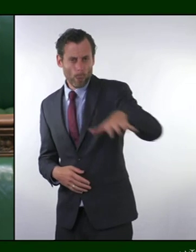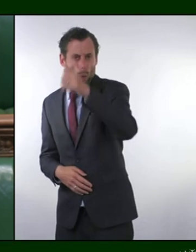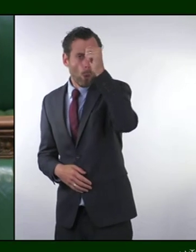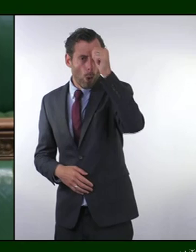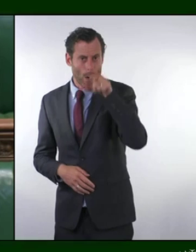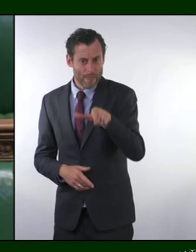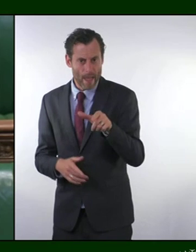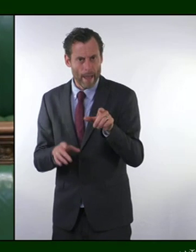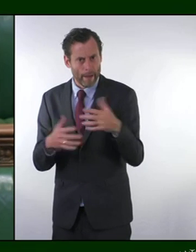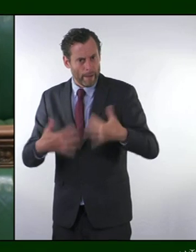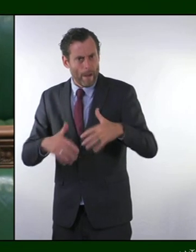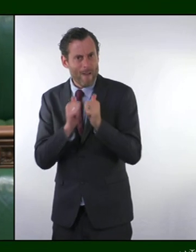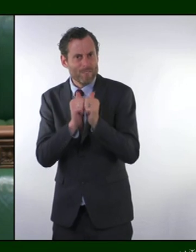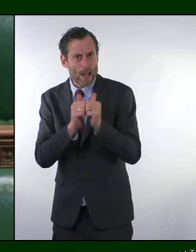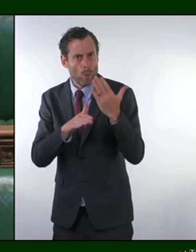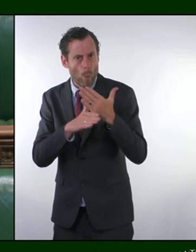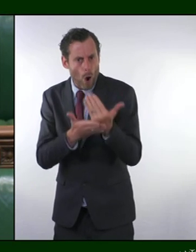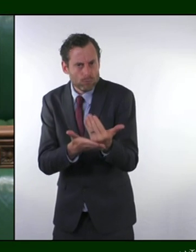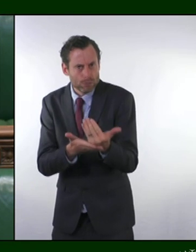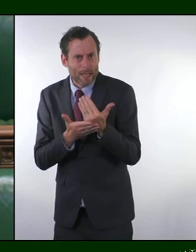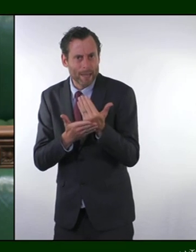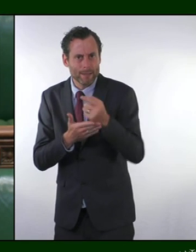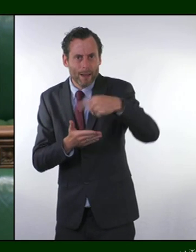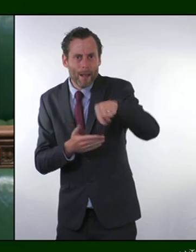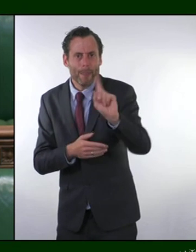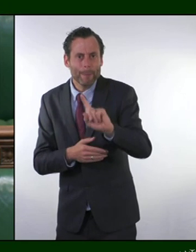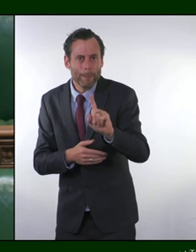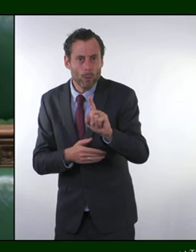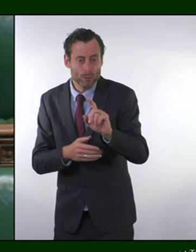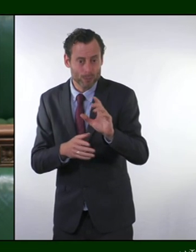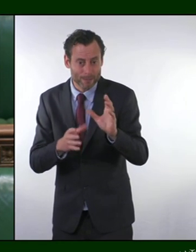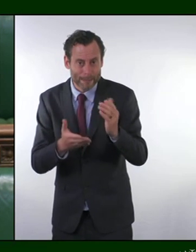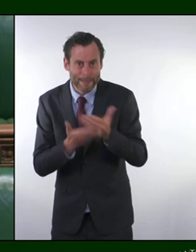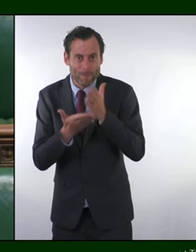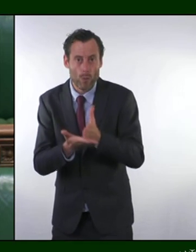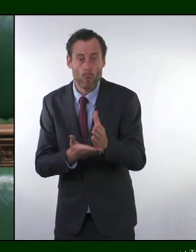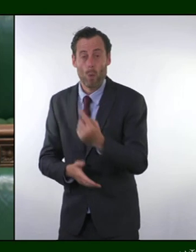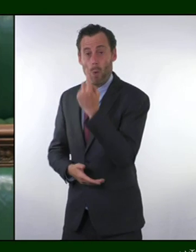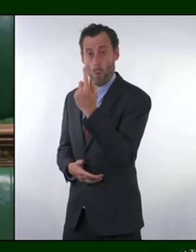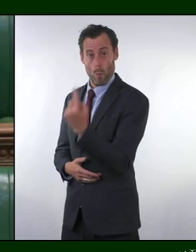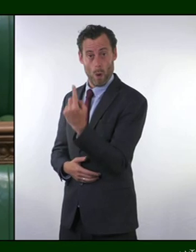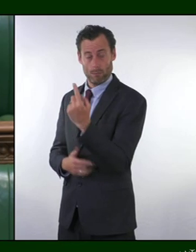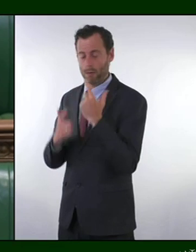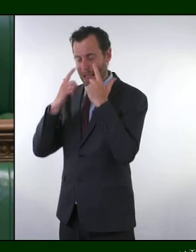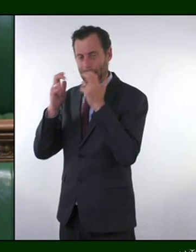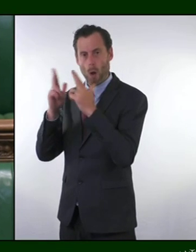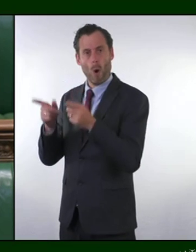Those on the frontline know that that was not the case. I quote one care home manager from ITN News yesterday.